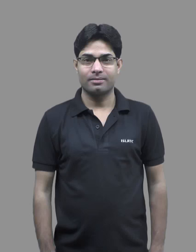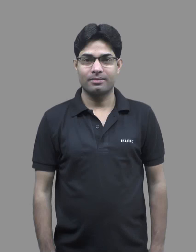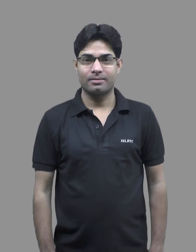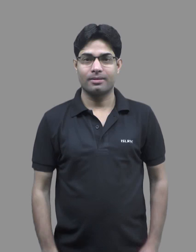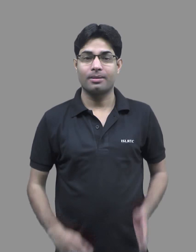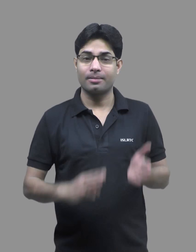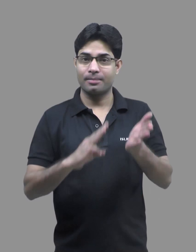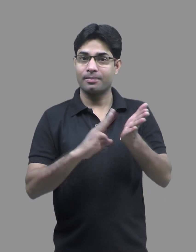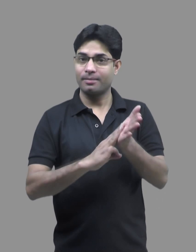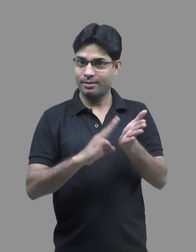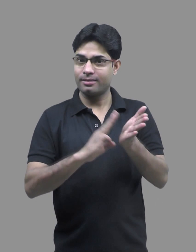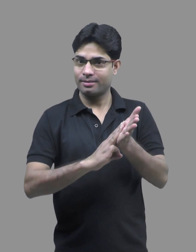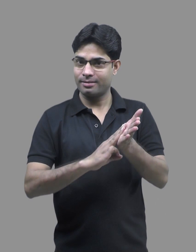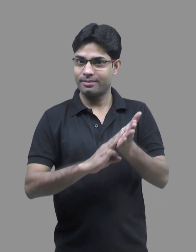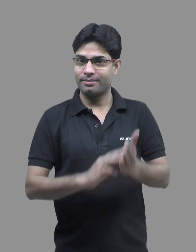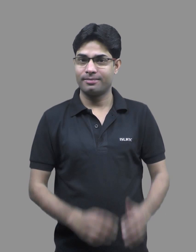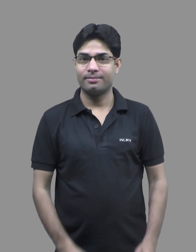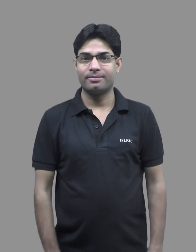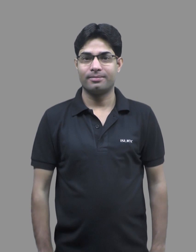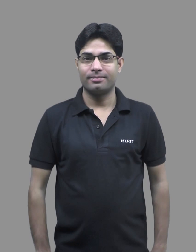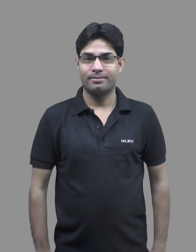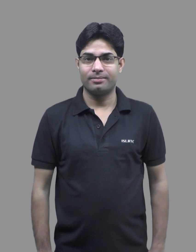Monday